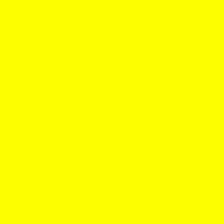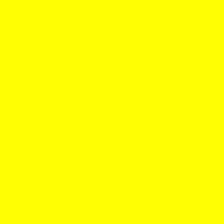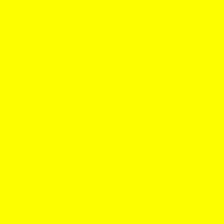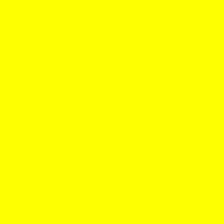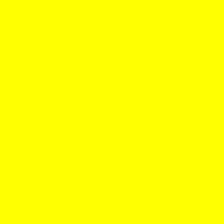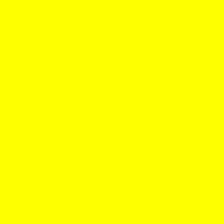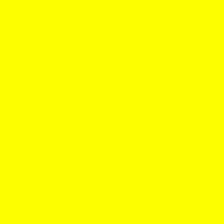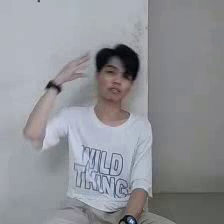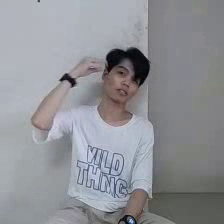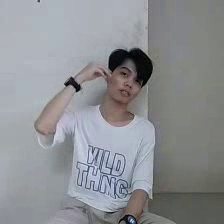Băn khoăn